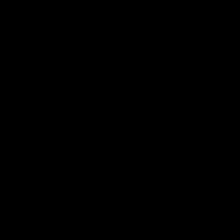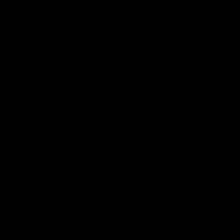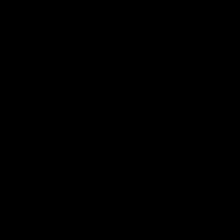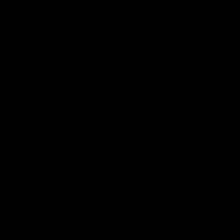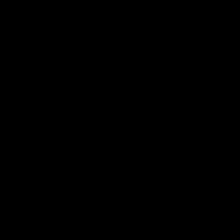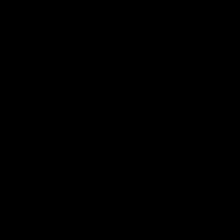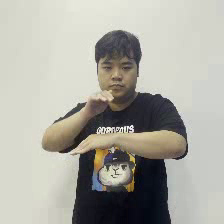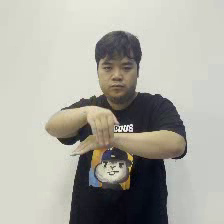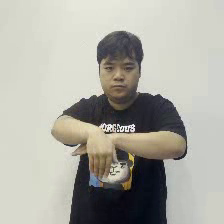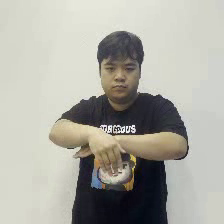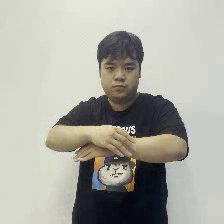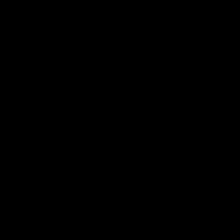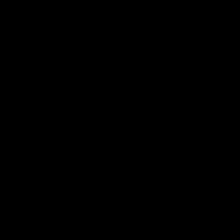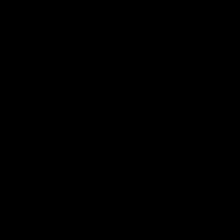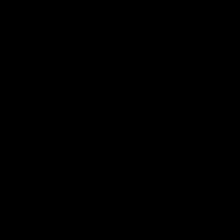Chiều